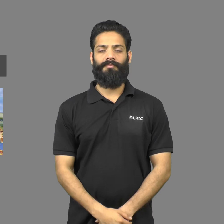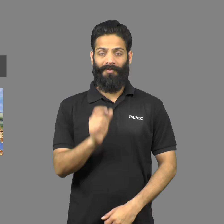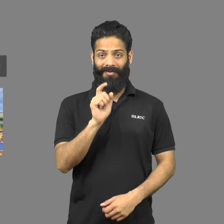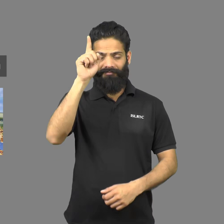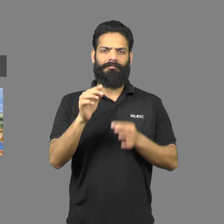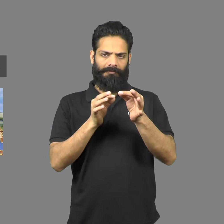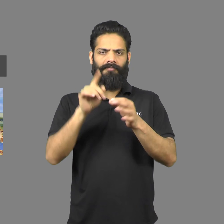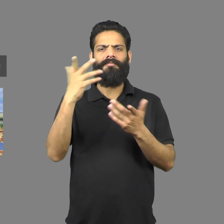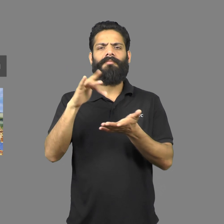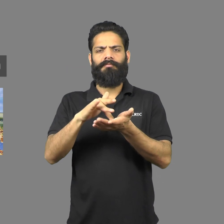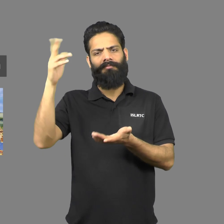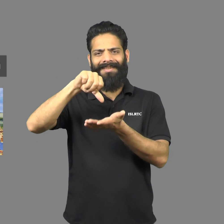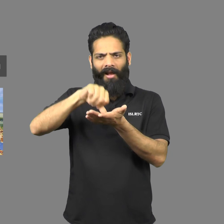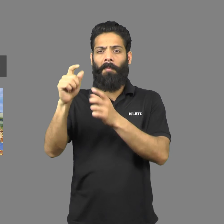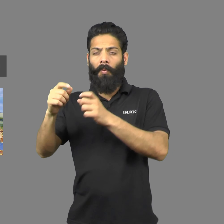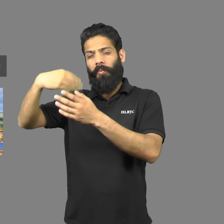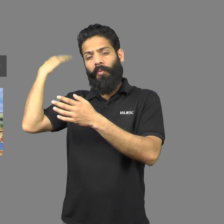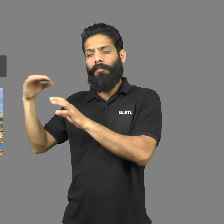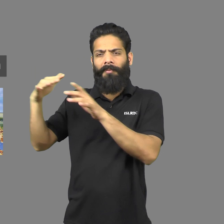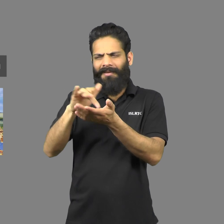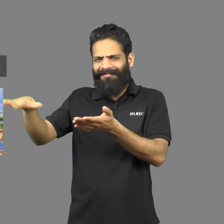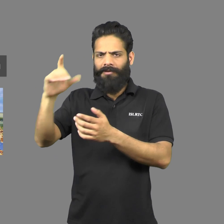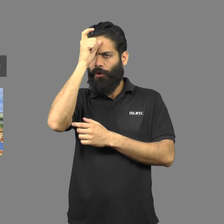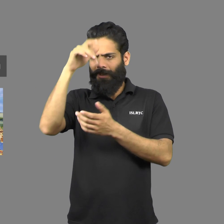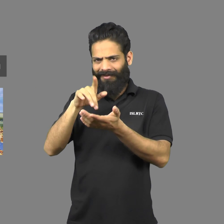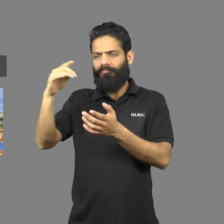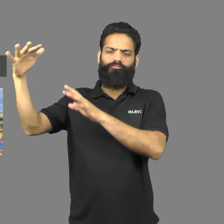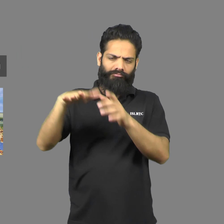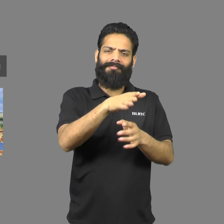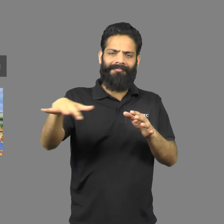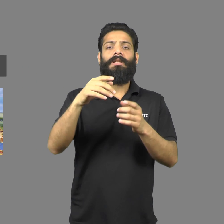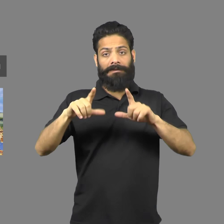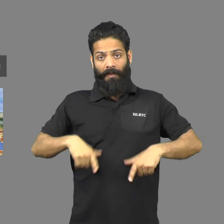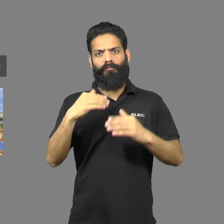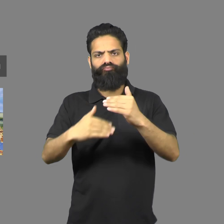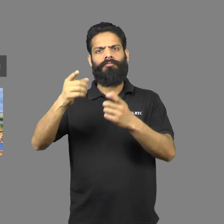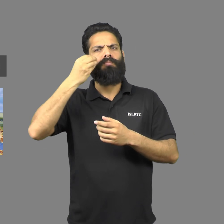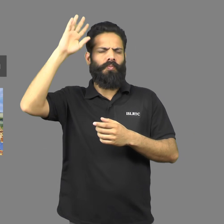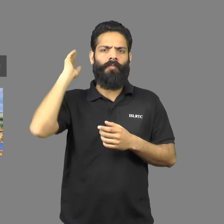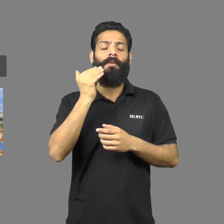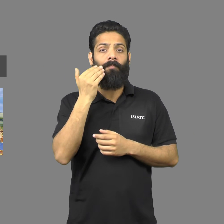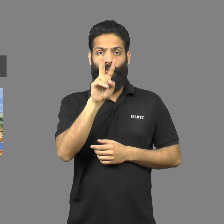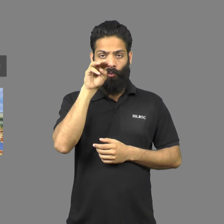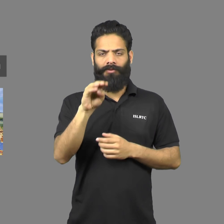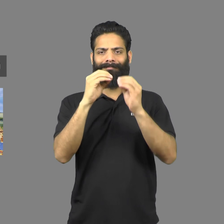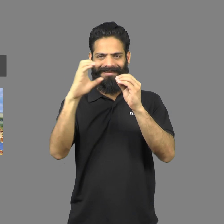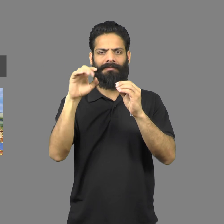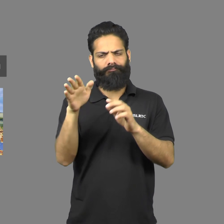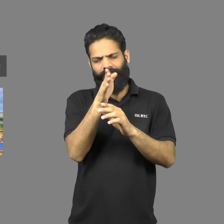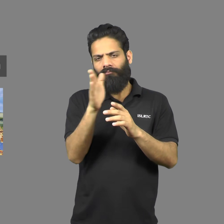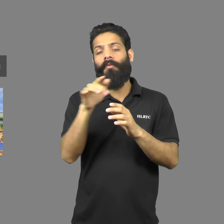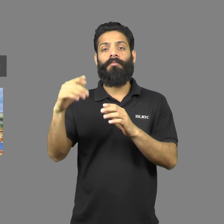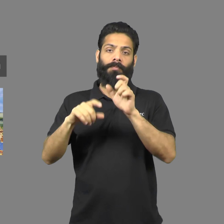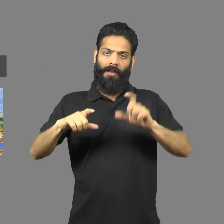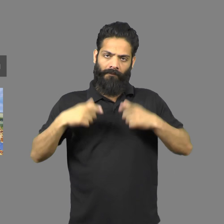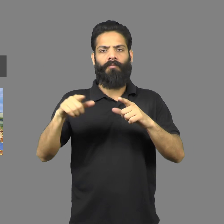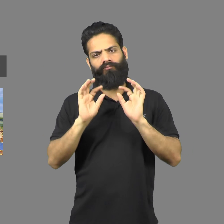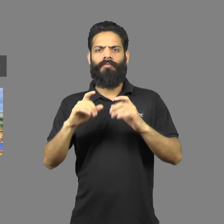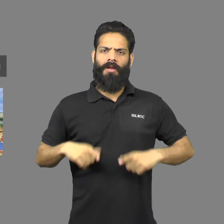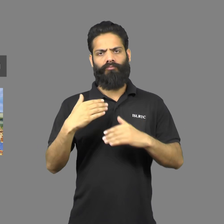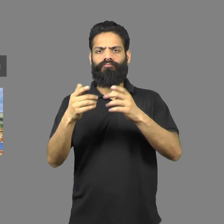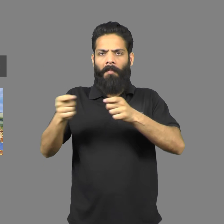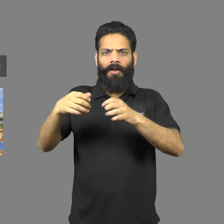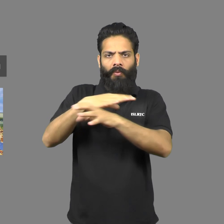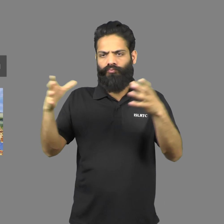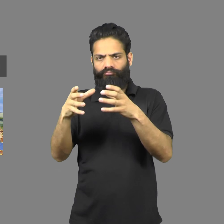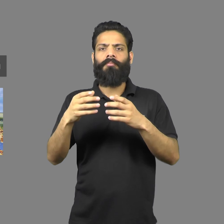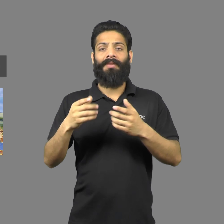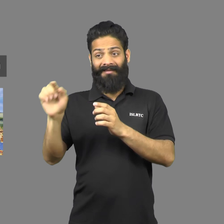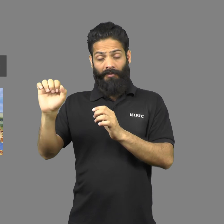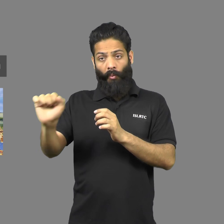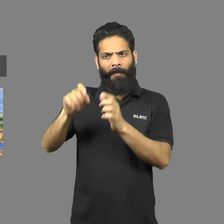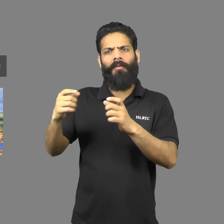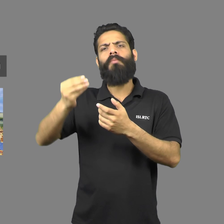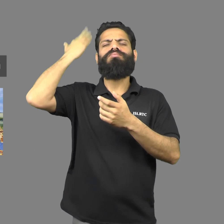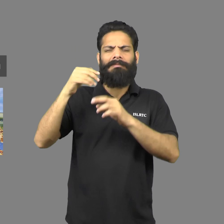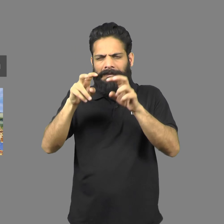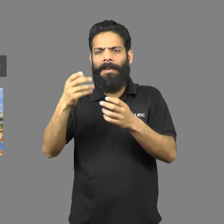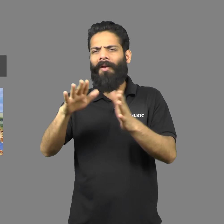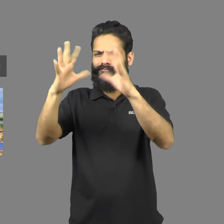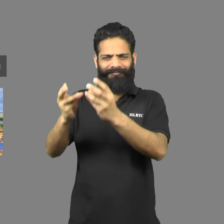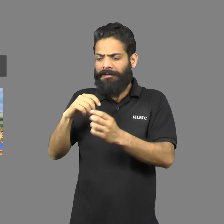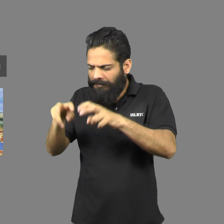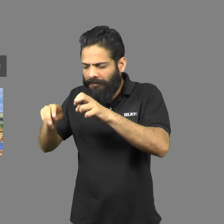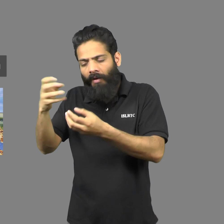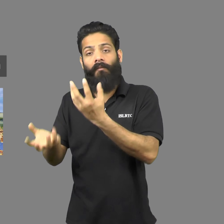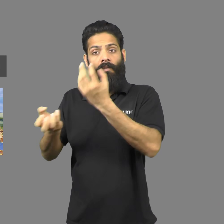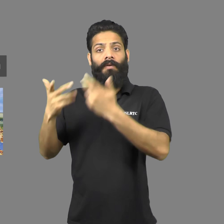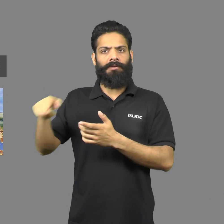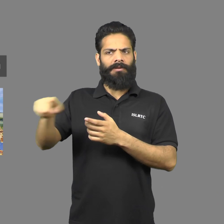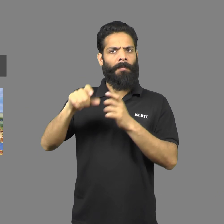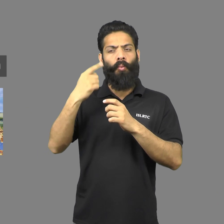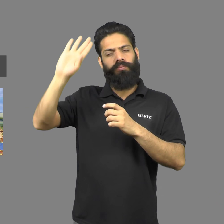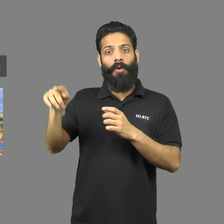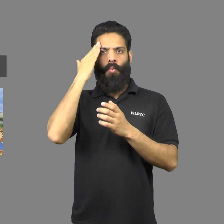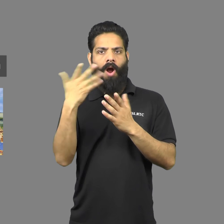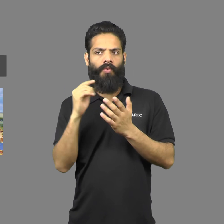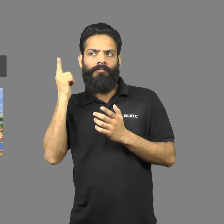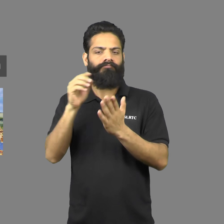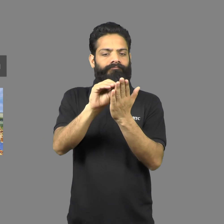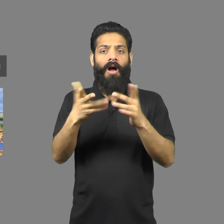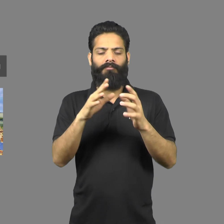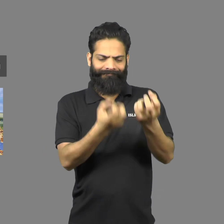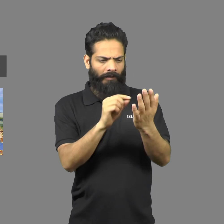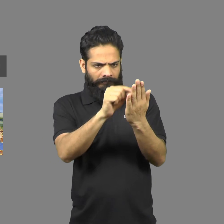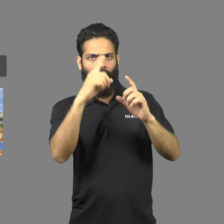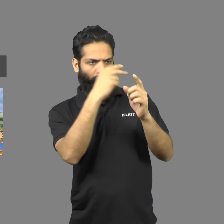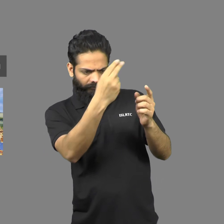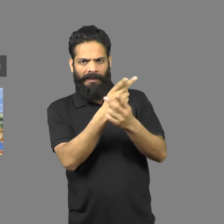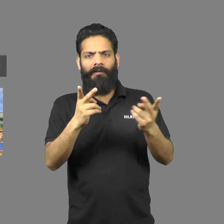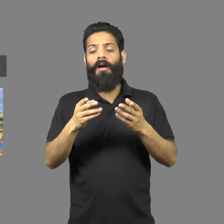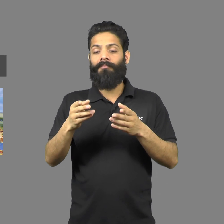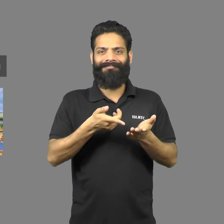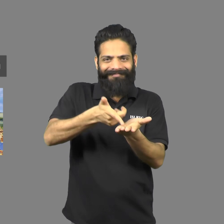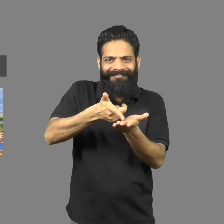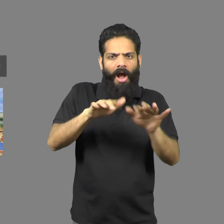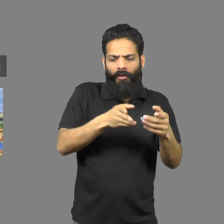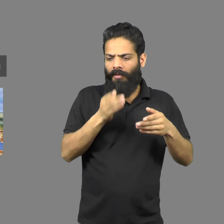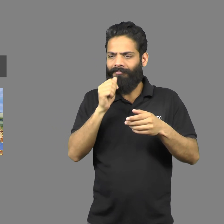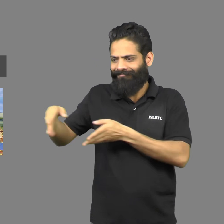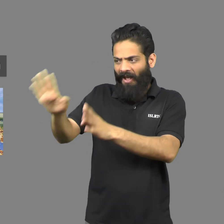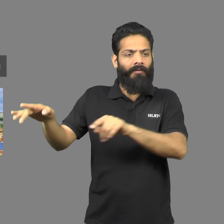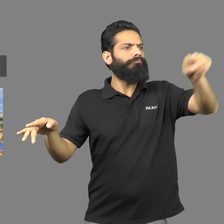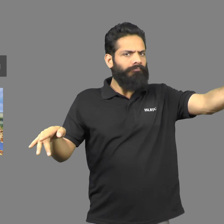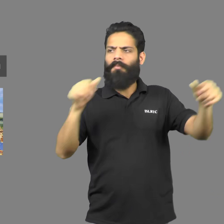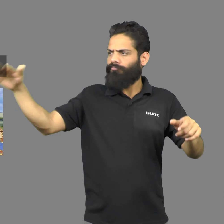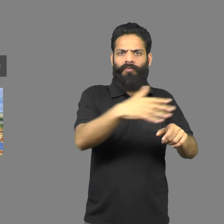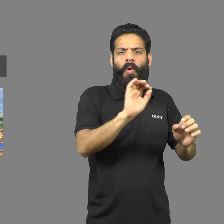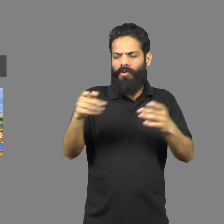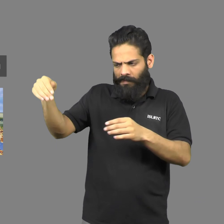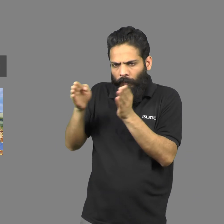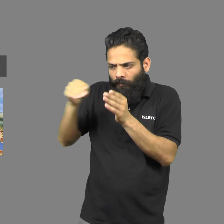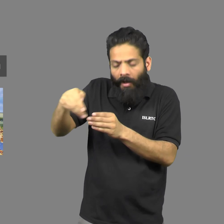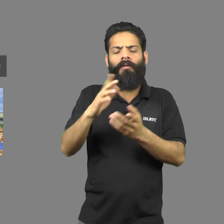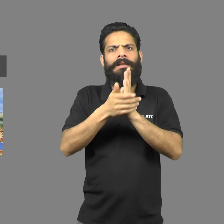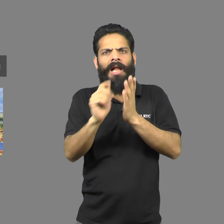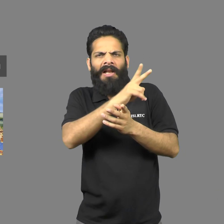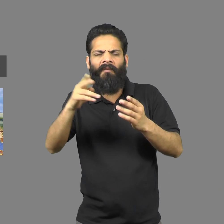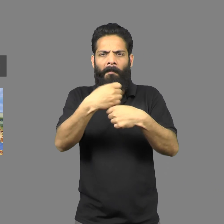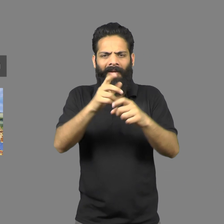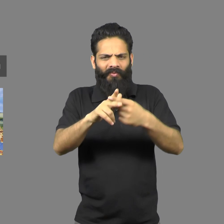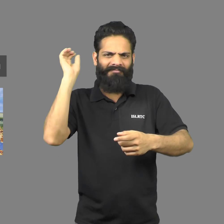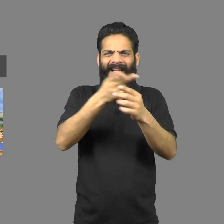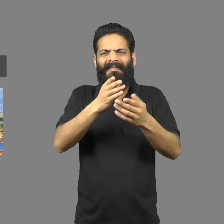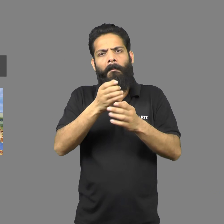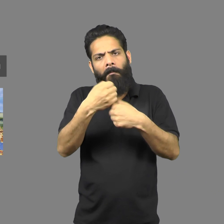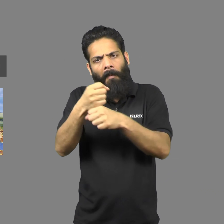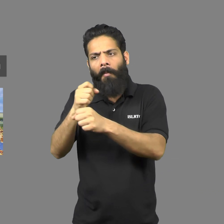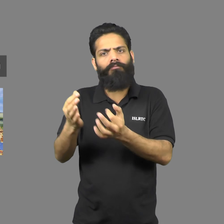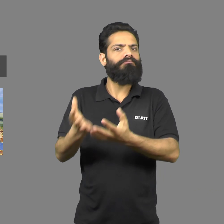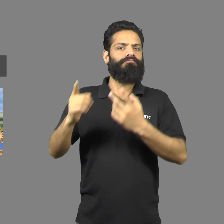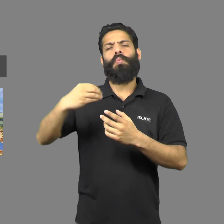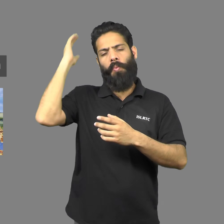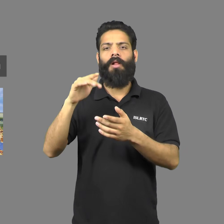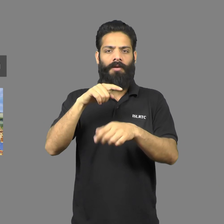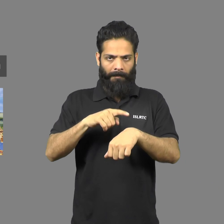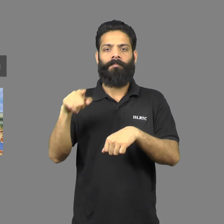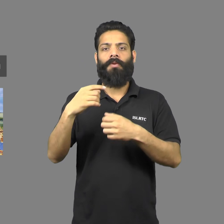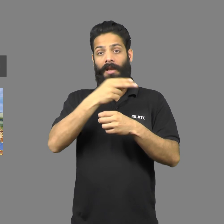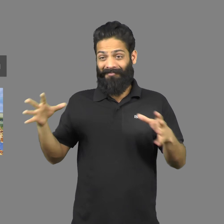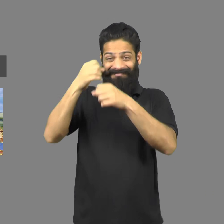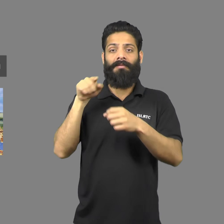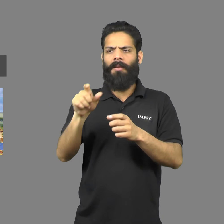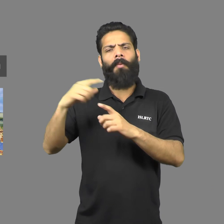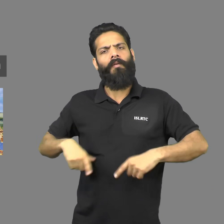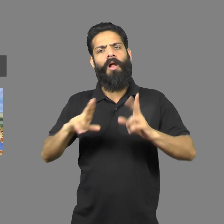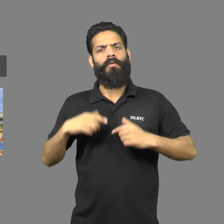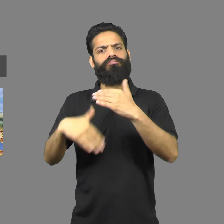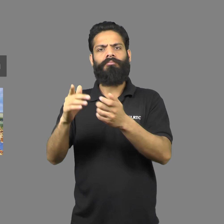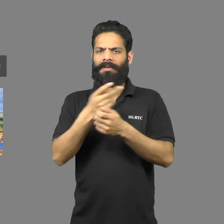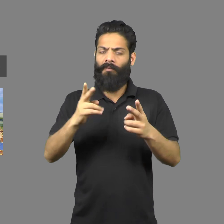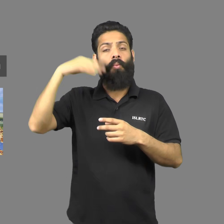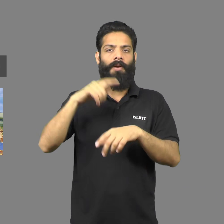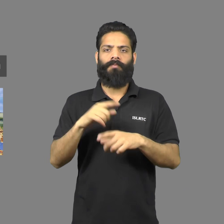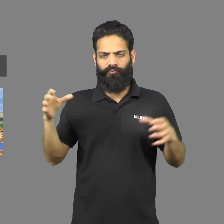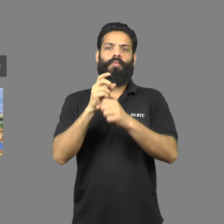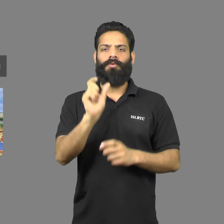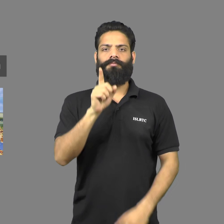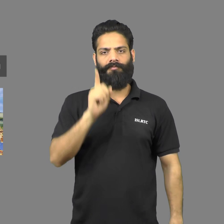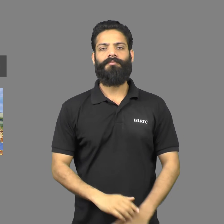Sumerian Civilization